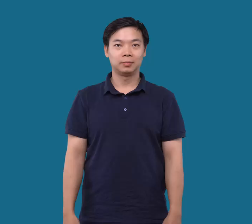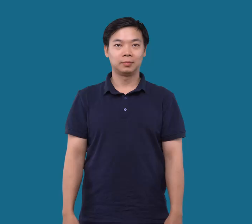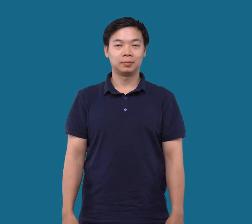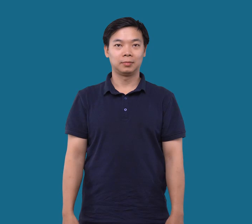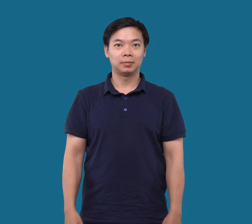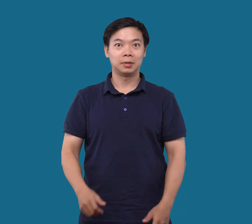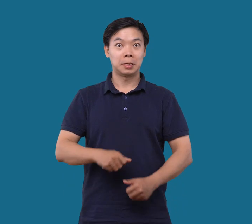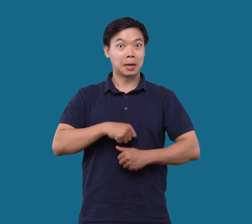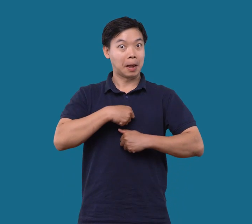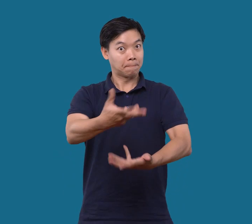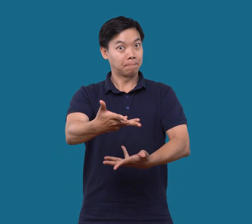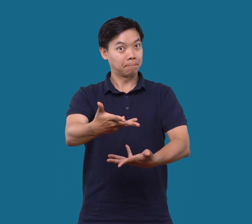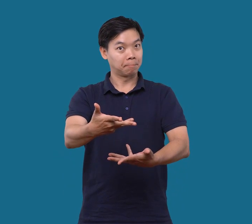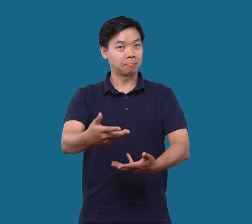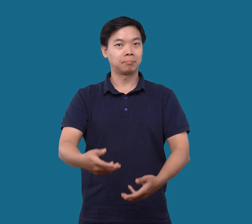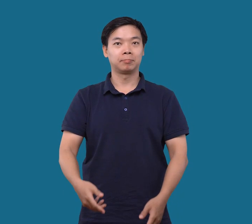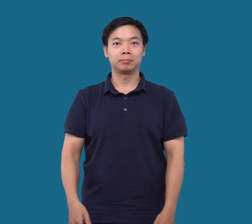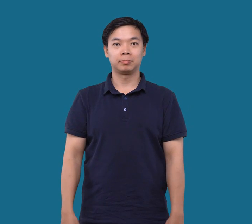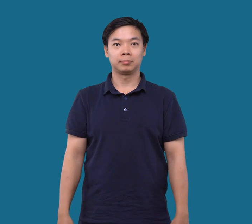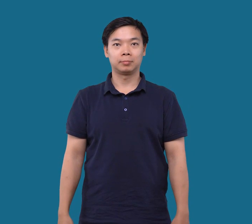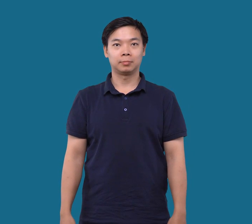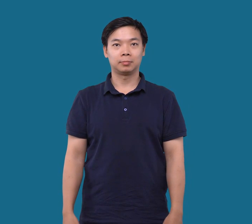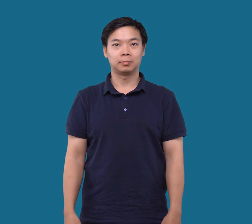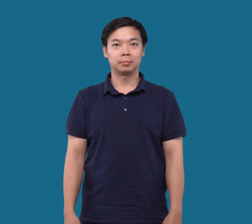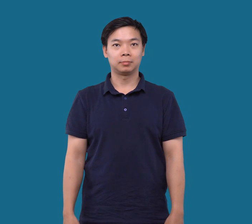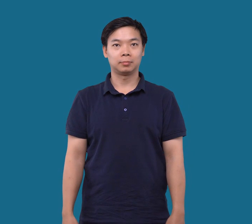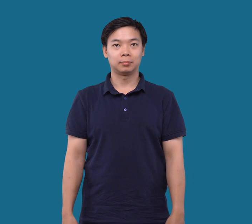ngược đãi